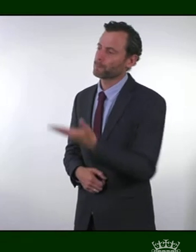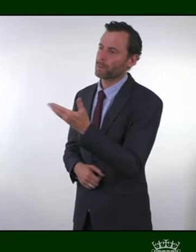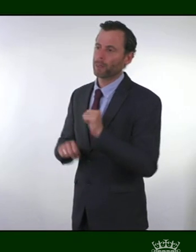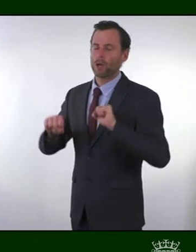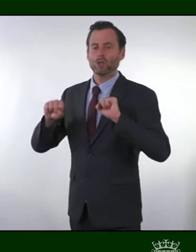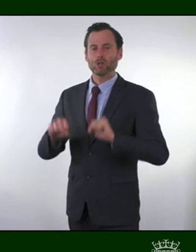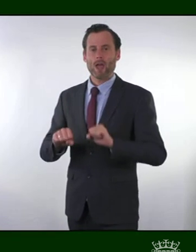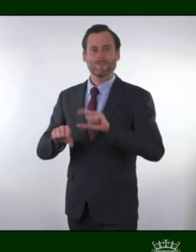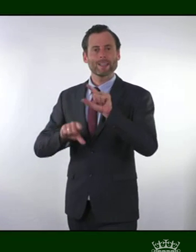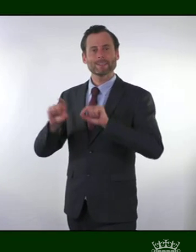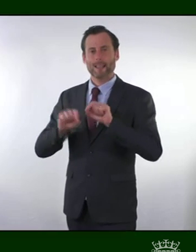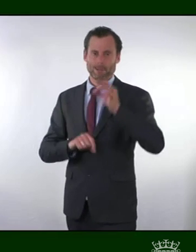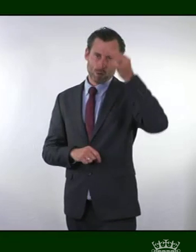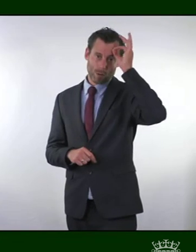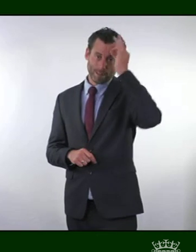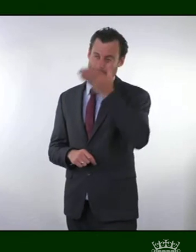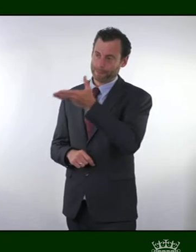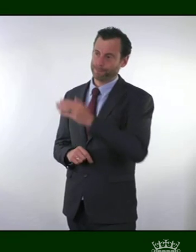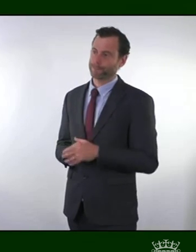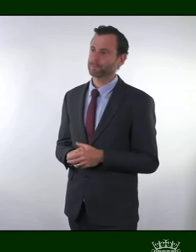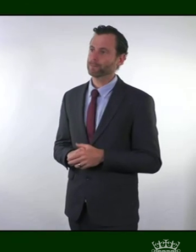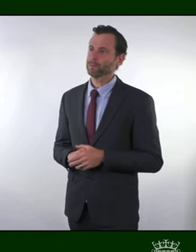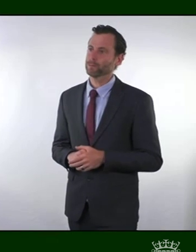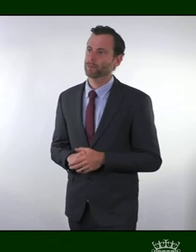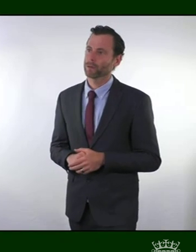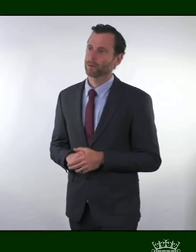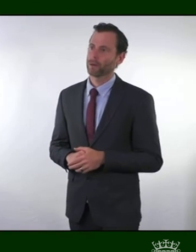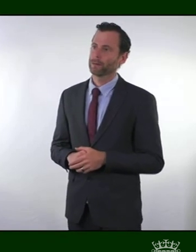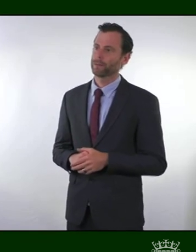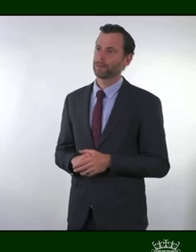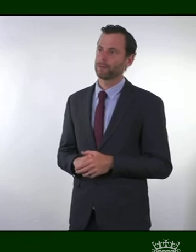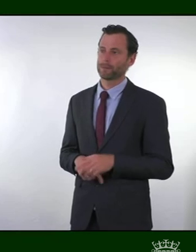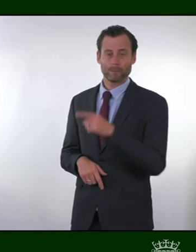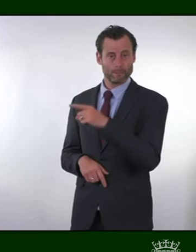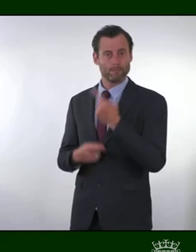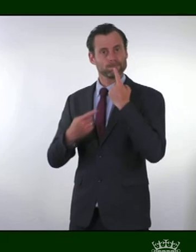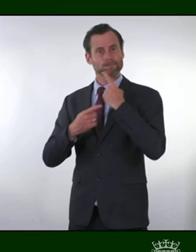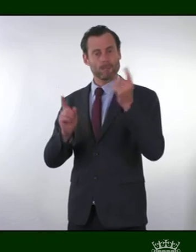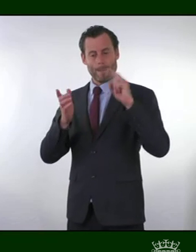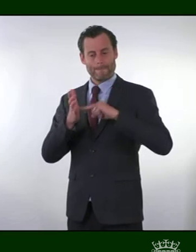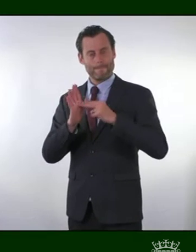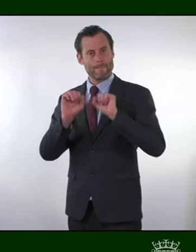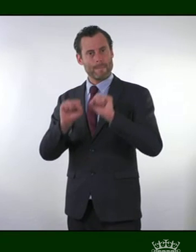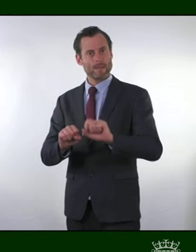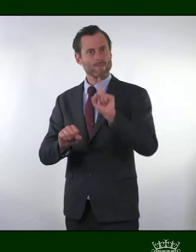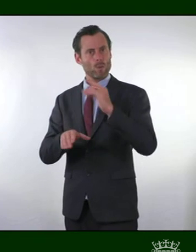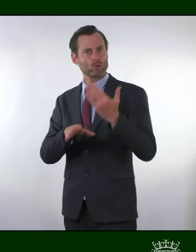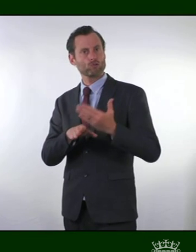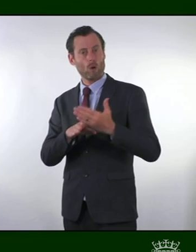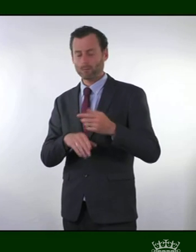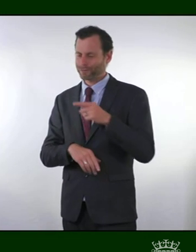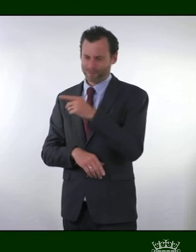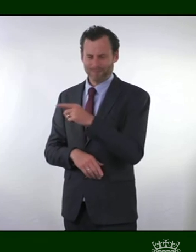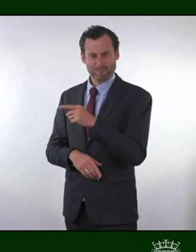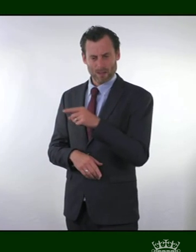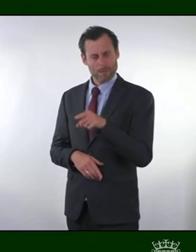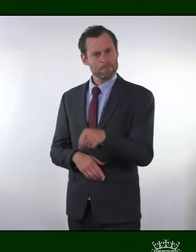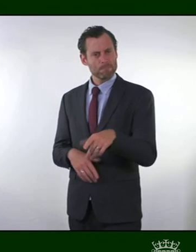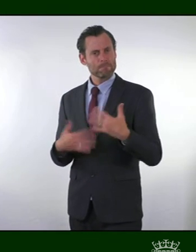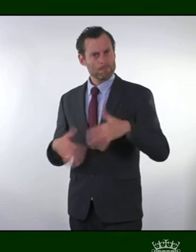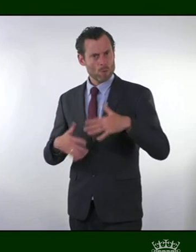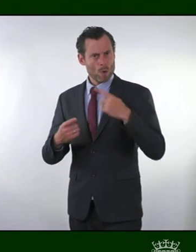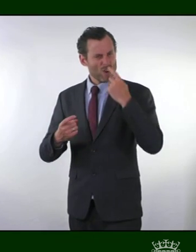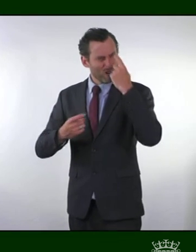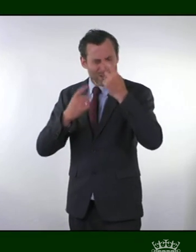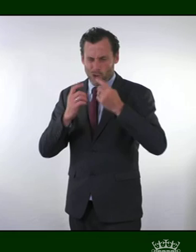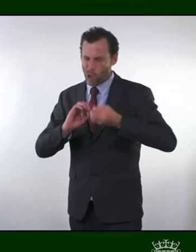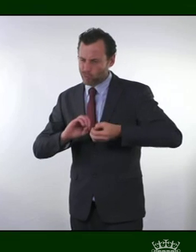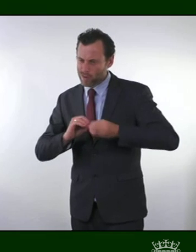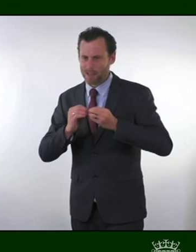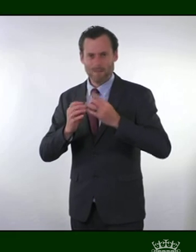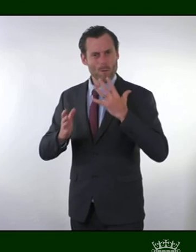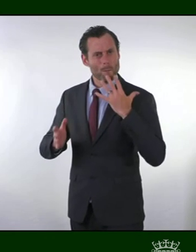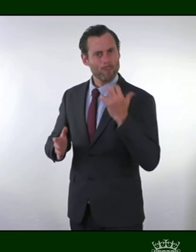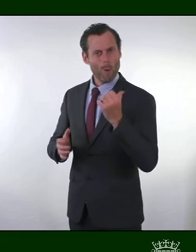My right honourable Friend’s plan for jobs is characteristically thoughtful, creative and bold, and I firmly welcome it.